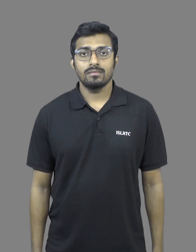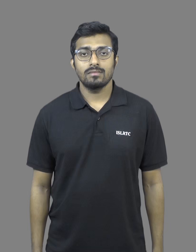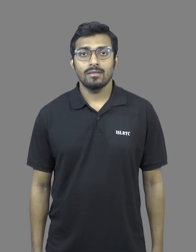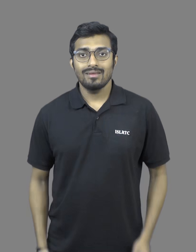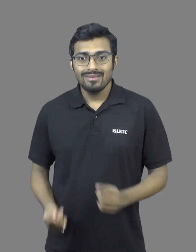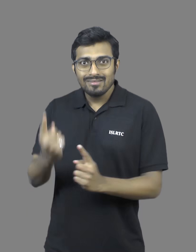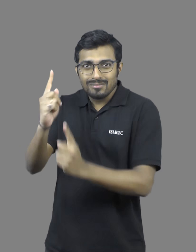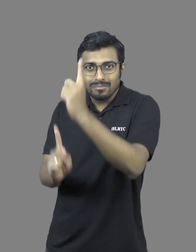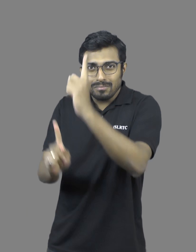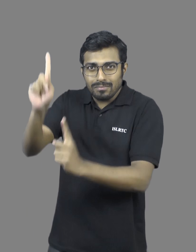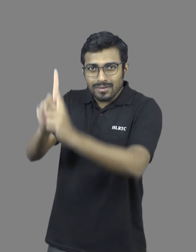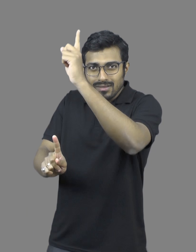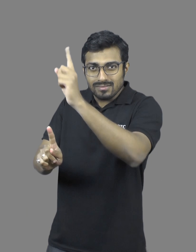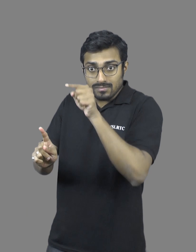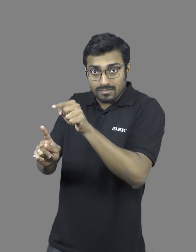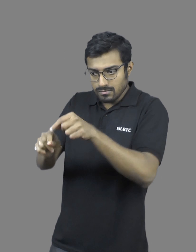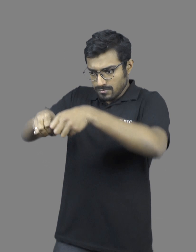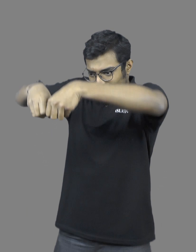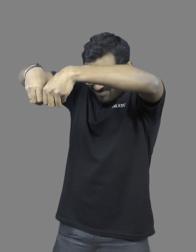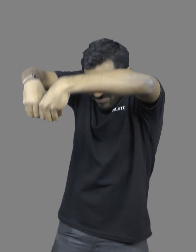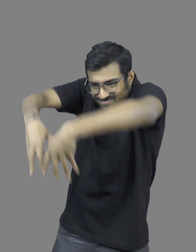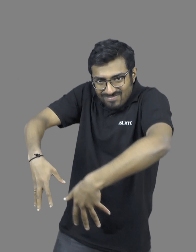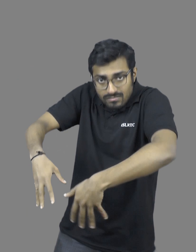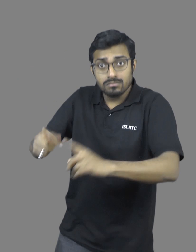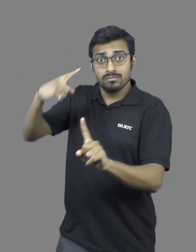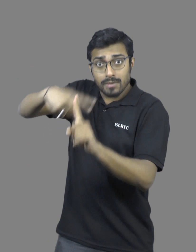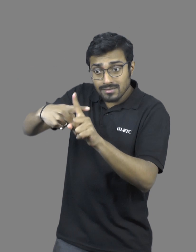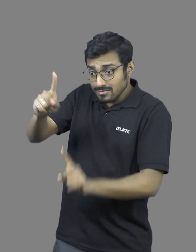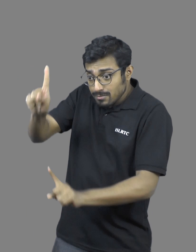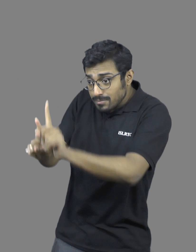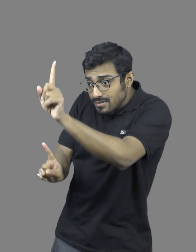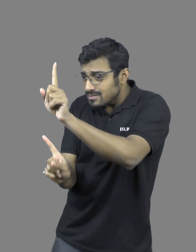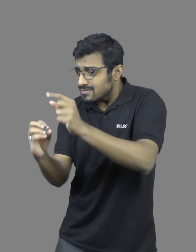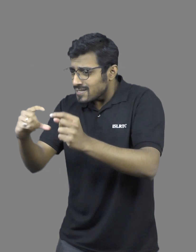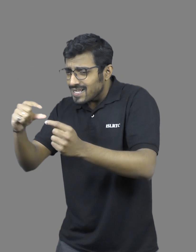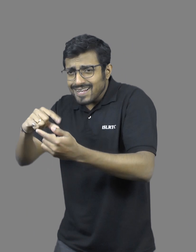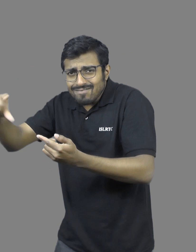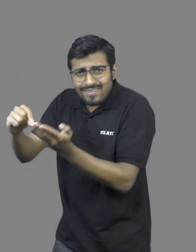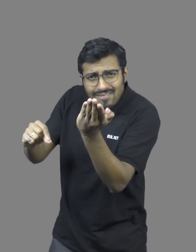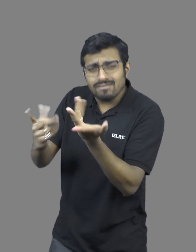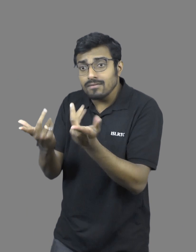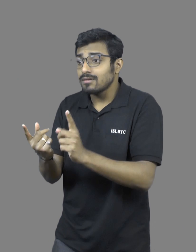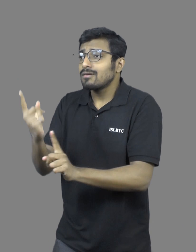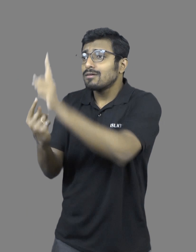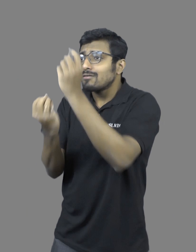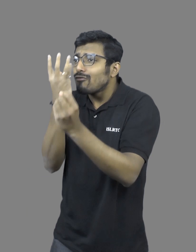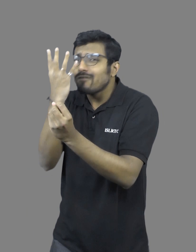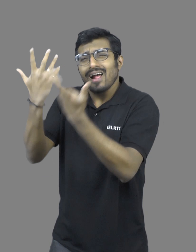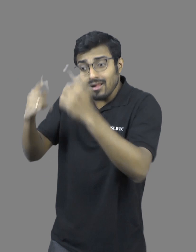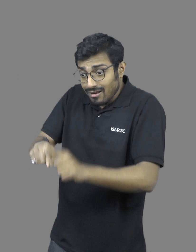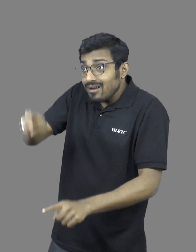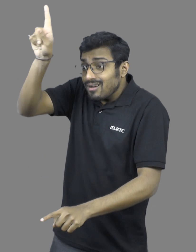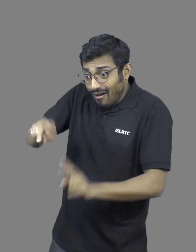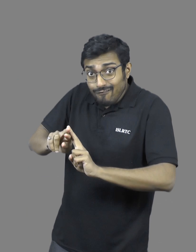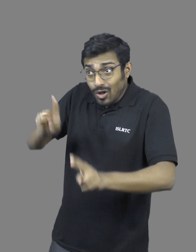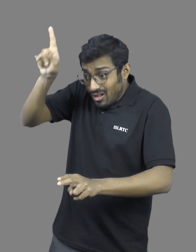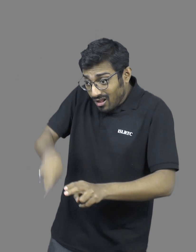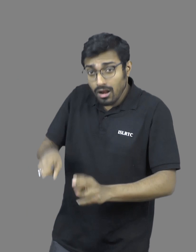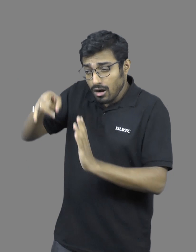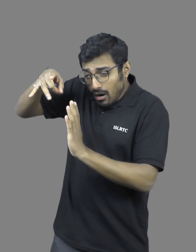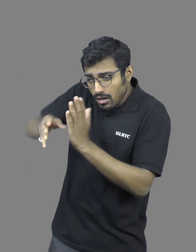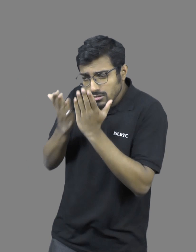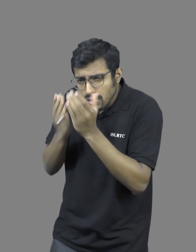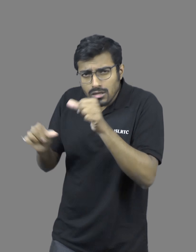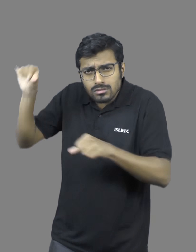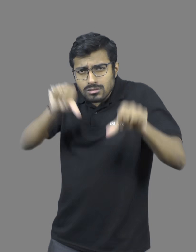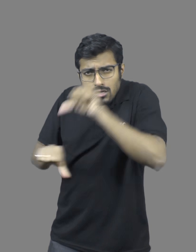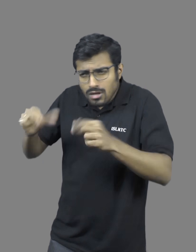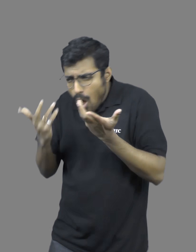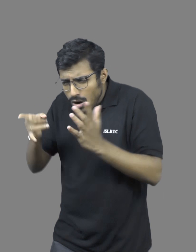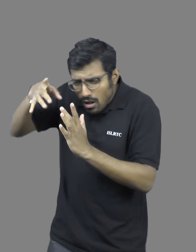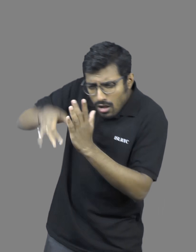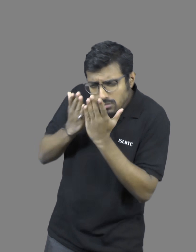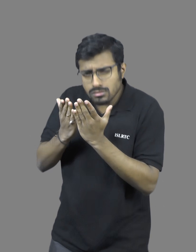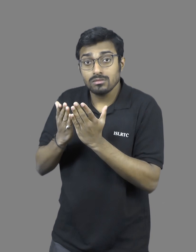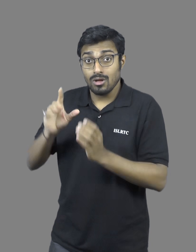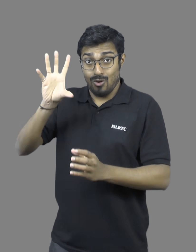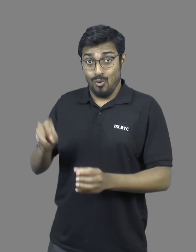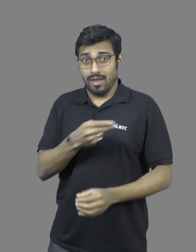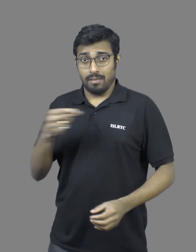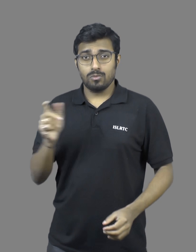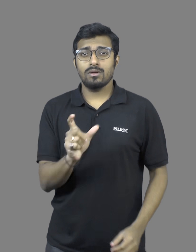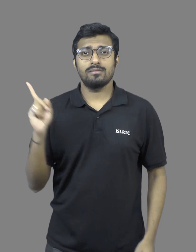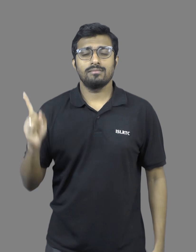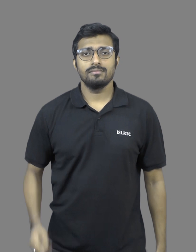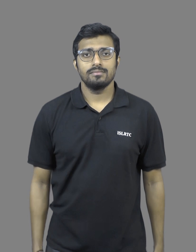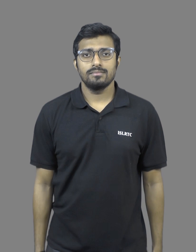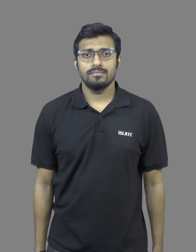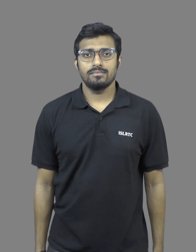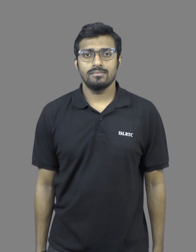Plant Physiology